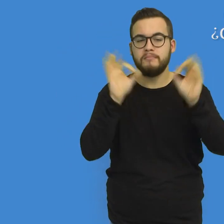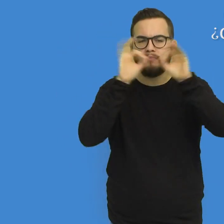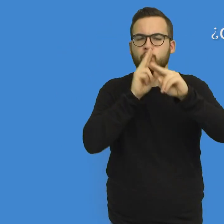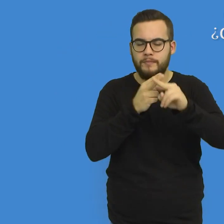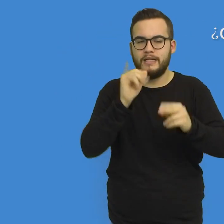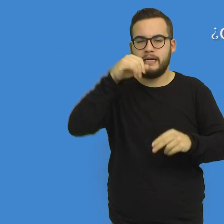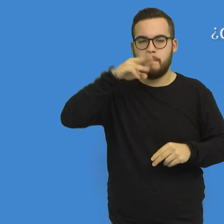nombre